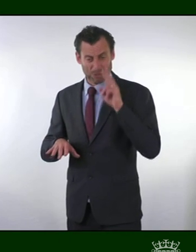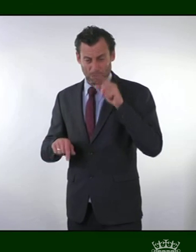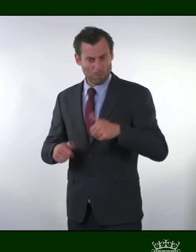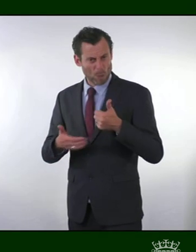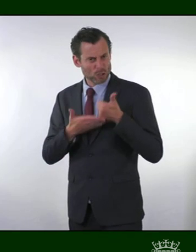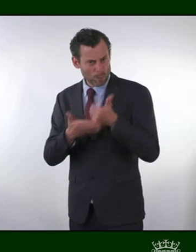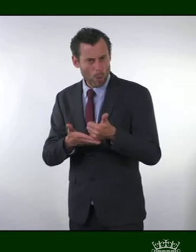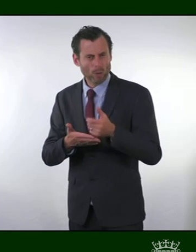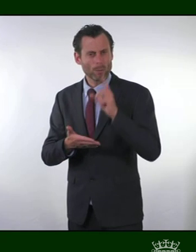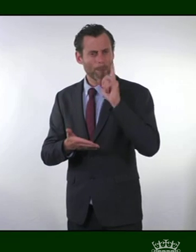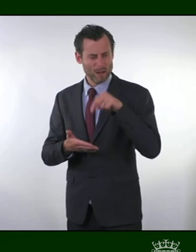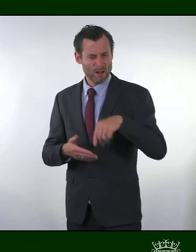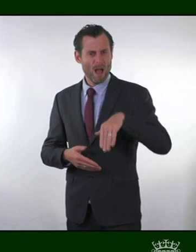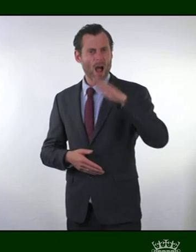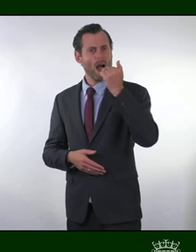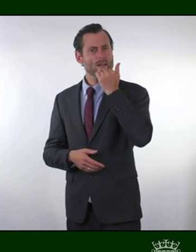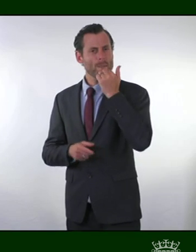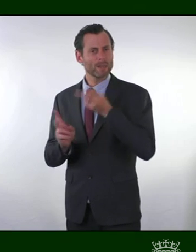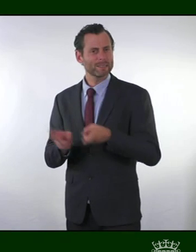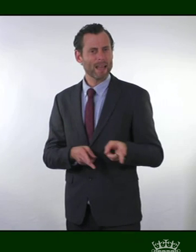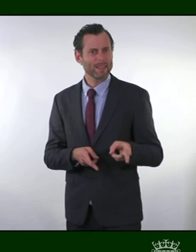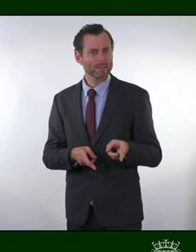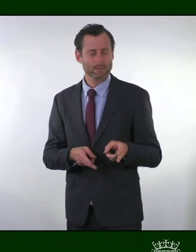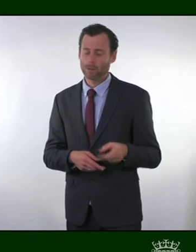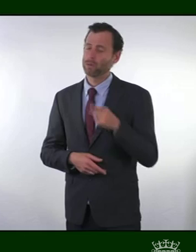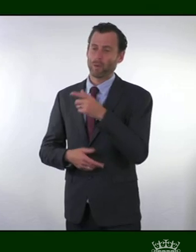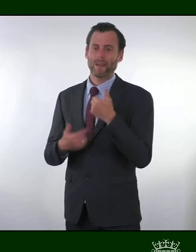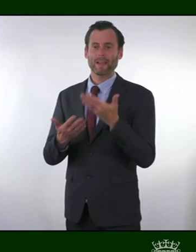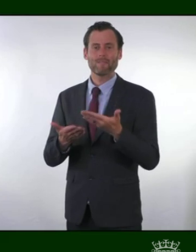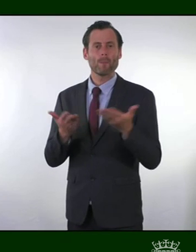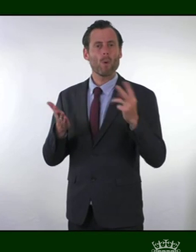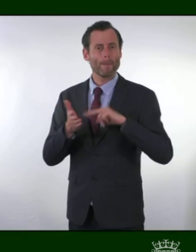The Chancellor has spent big over the past few months and comes with more proposals today.